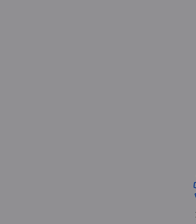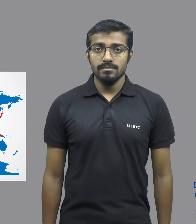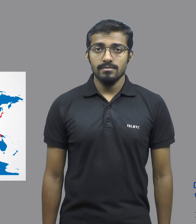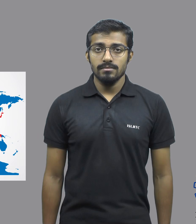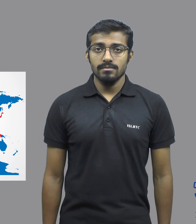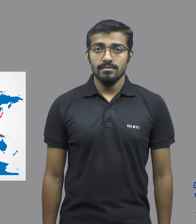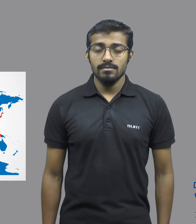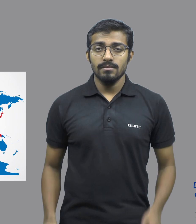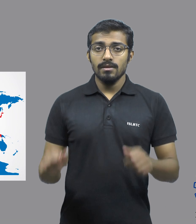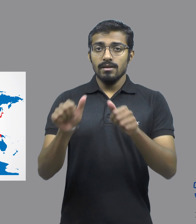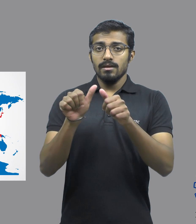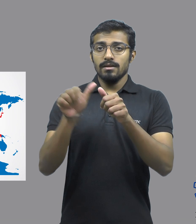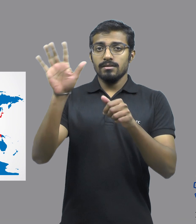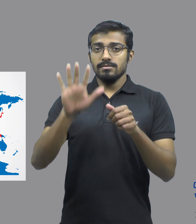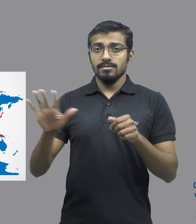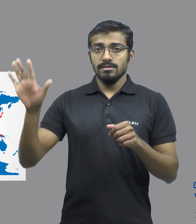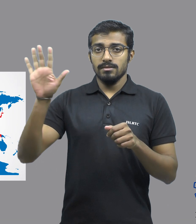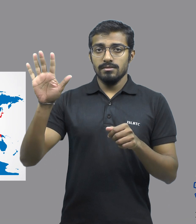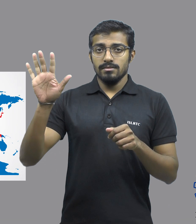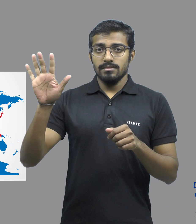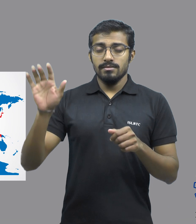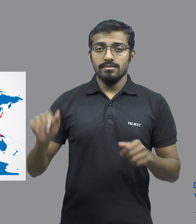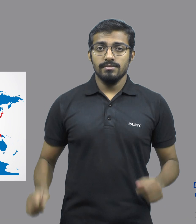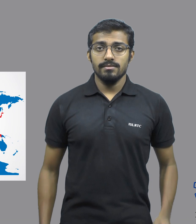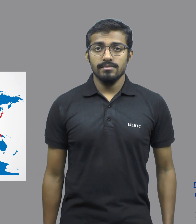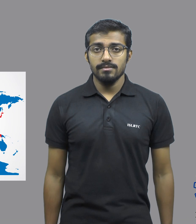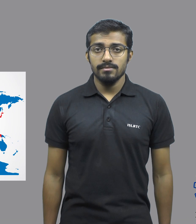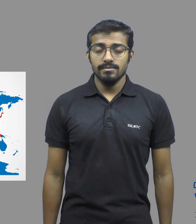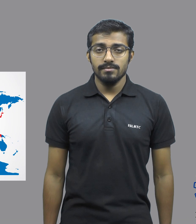Asia